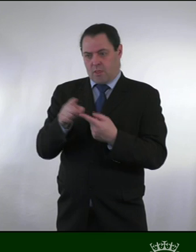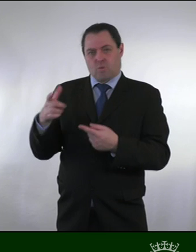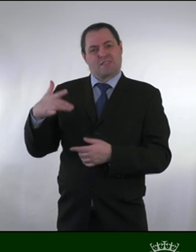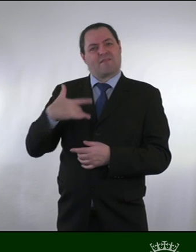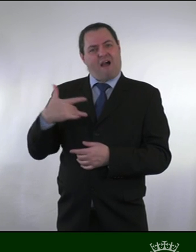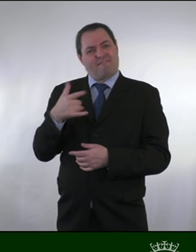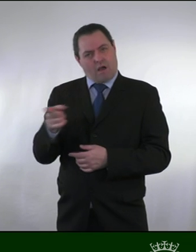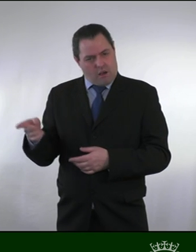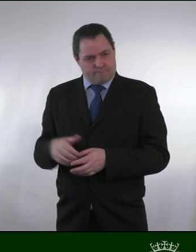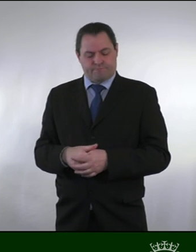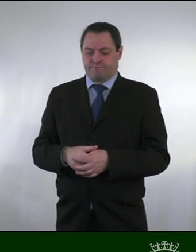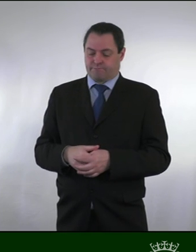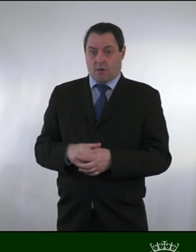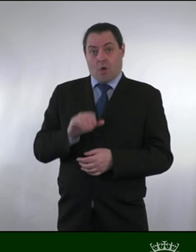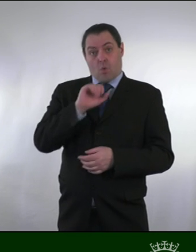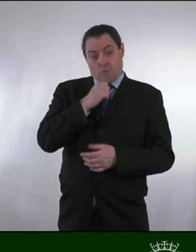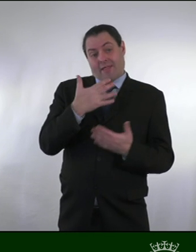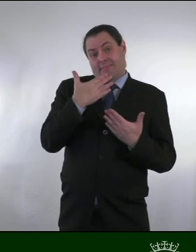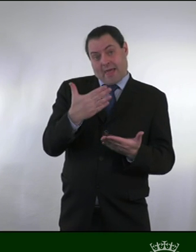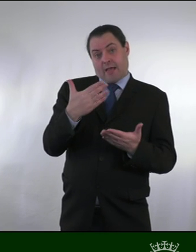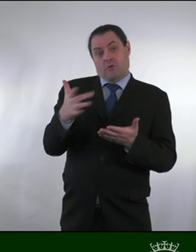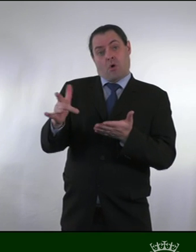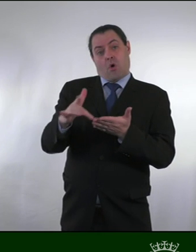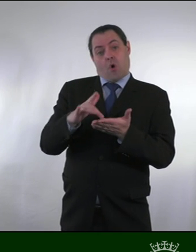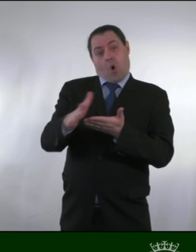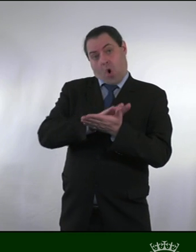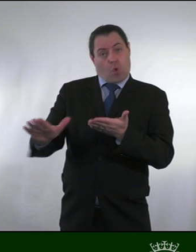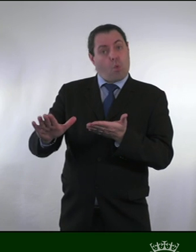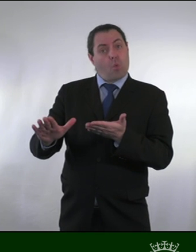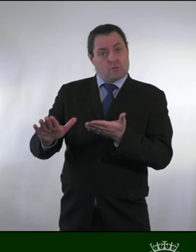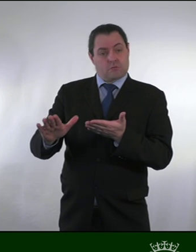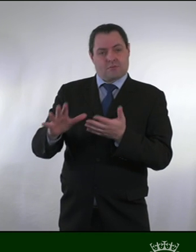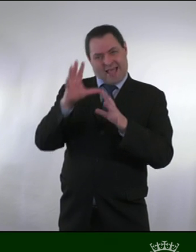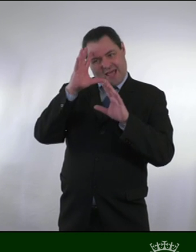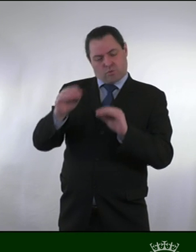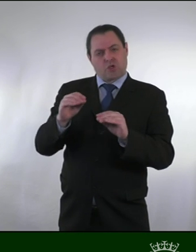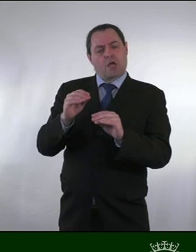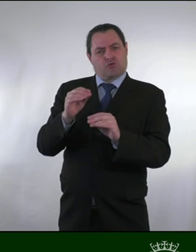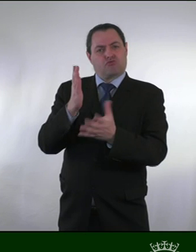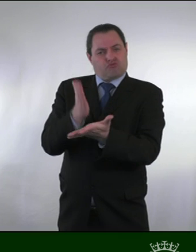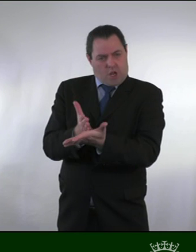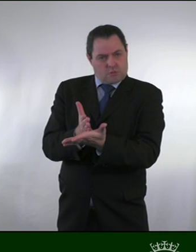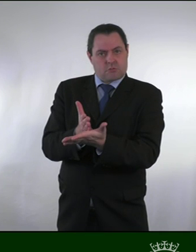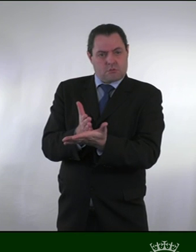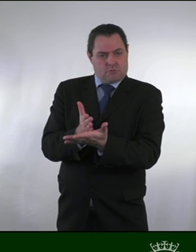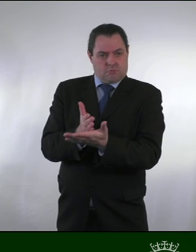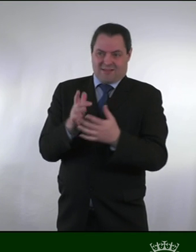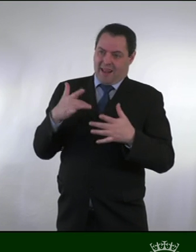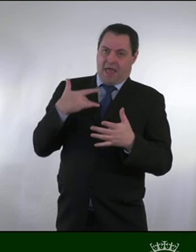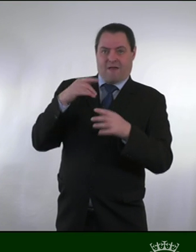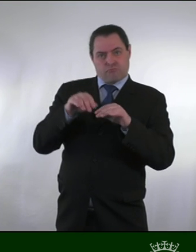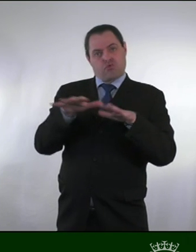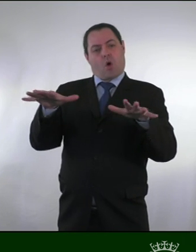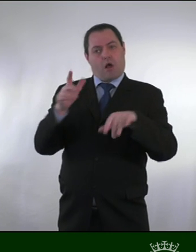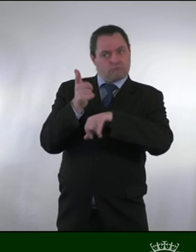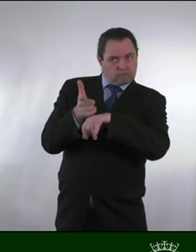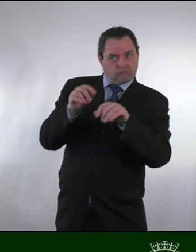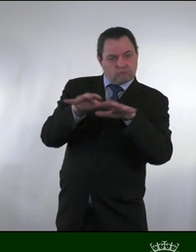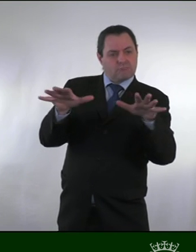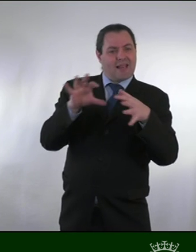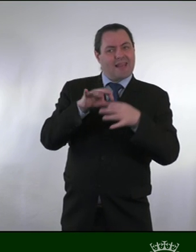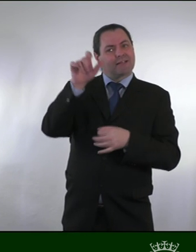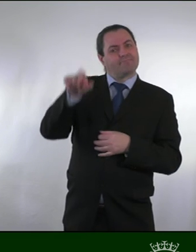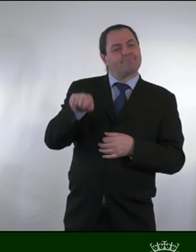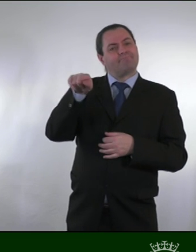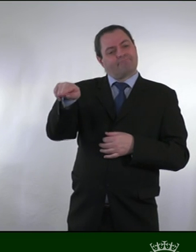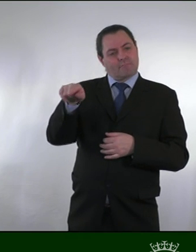Will the Prime Minister join me in thanking the Holocaust Educational Trust for organising a live webcast so that students throughout the country can tune in on 26 January to hear the testimony of survivor Eve Kugler?